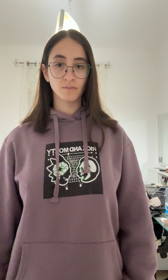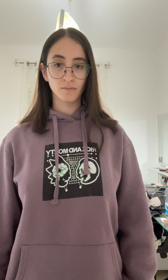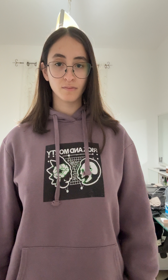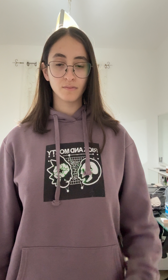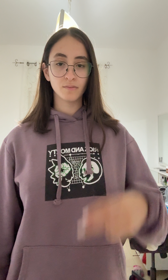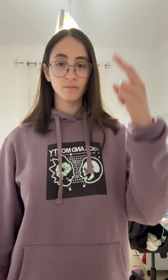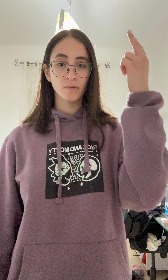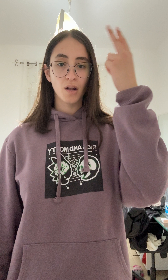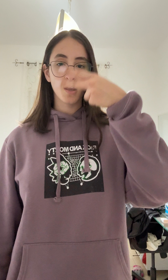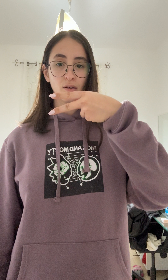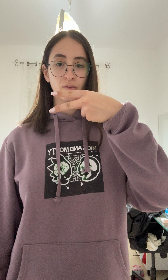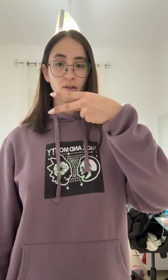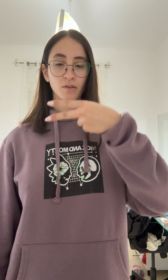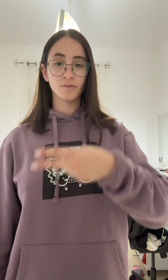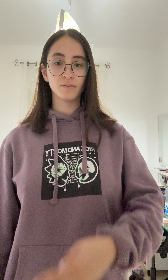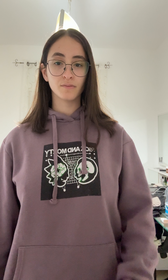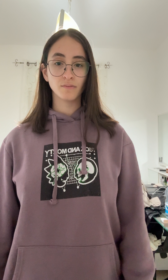להבין